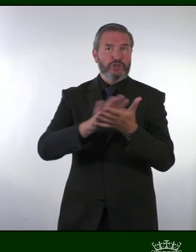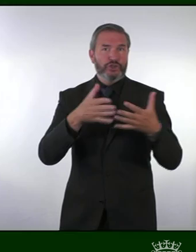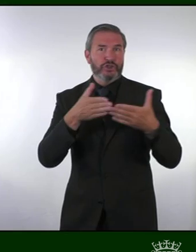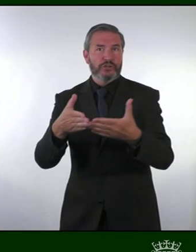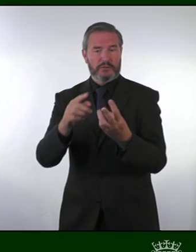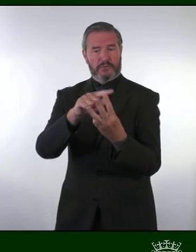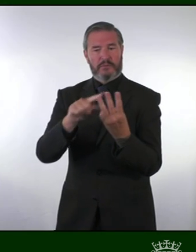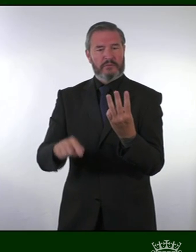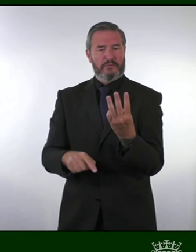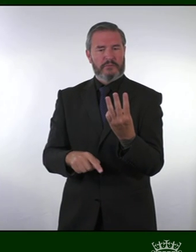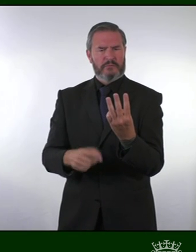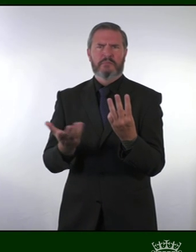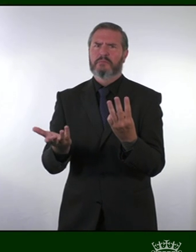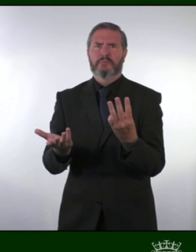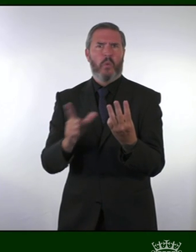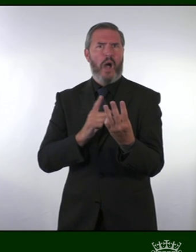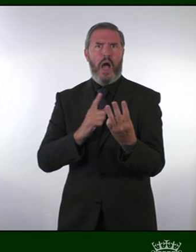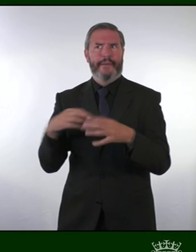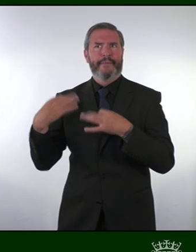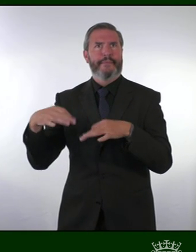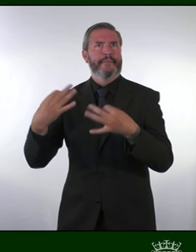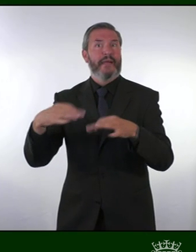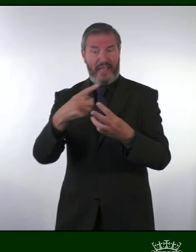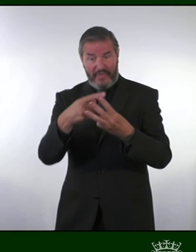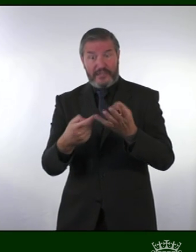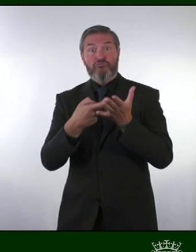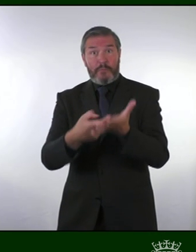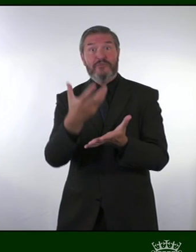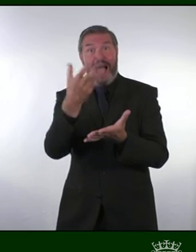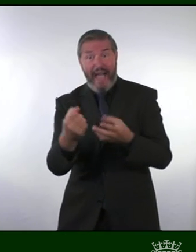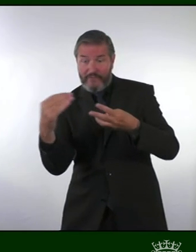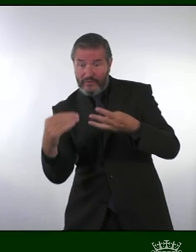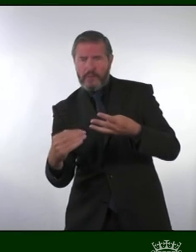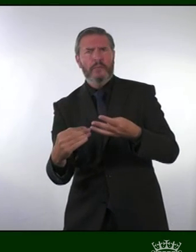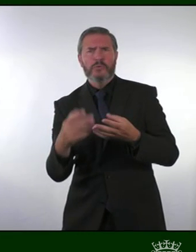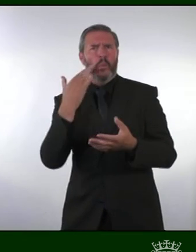What is the Prime Minister’s timeframe for implementing those recommendations?